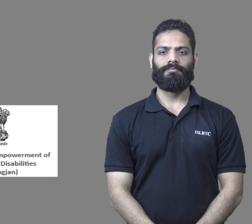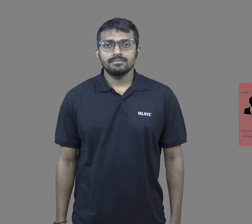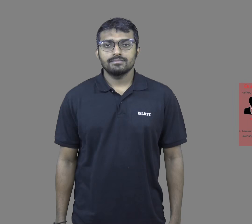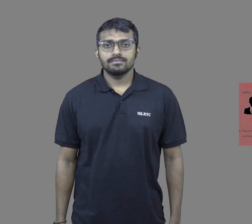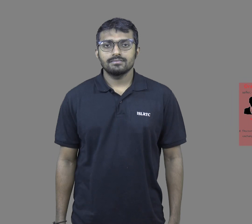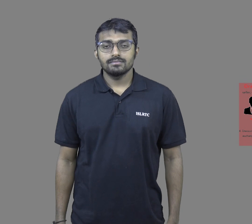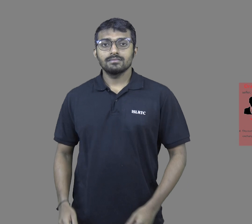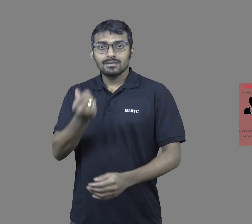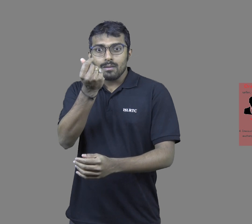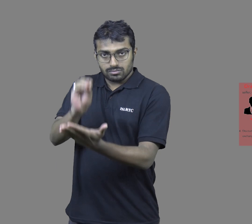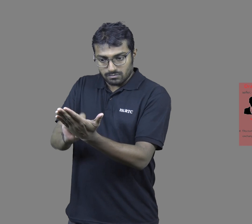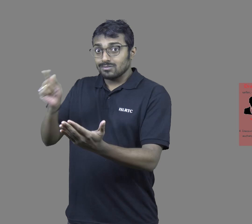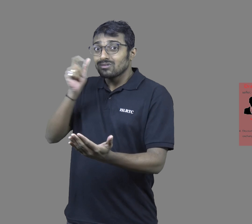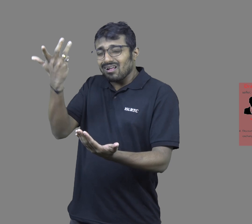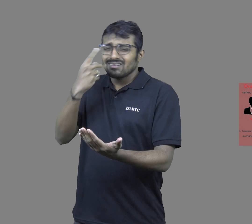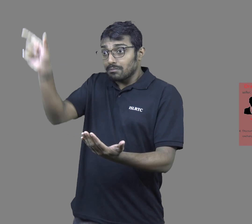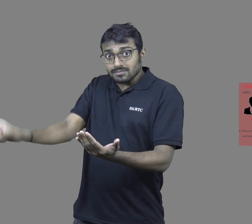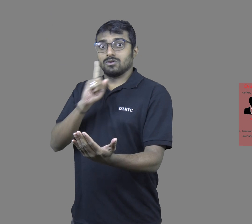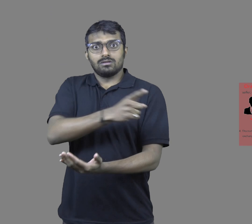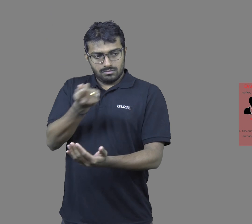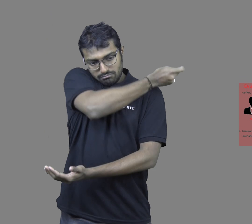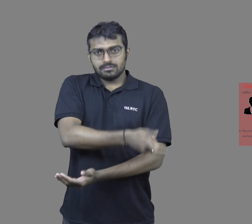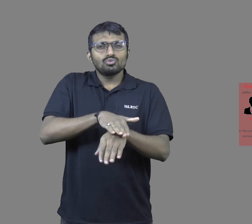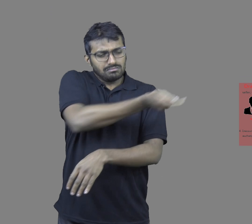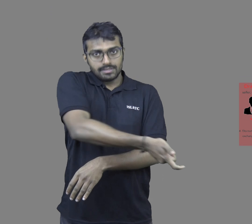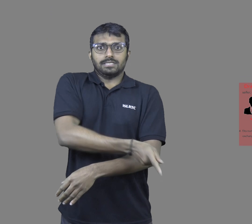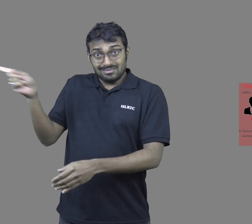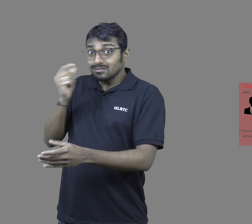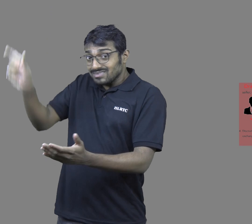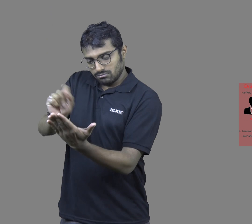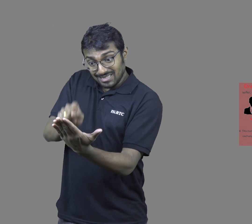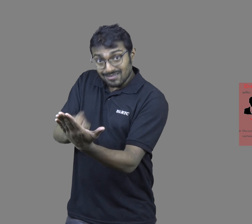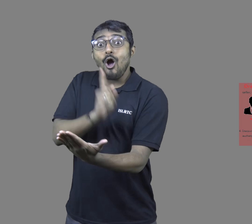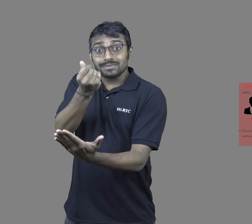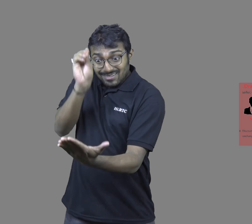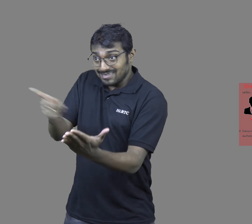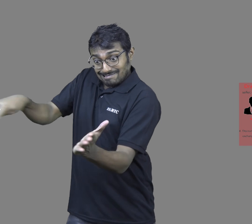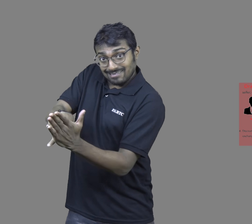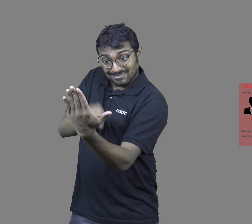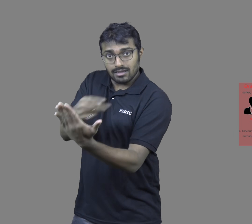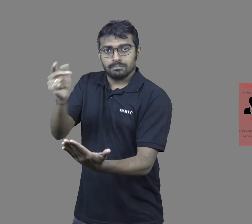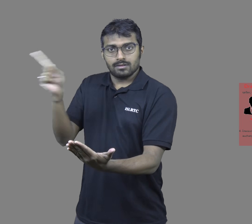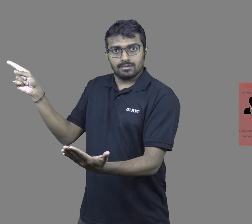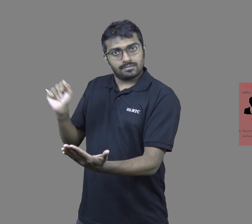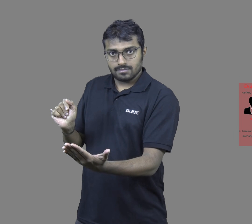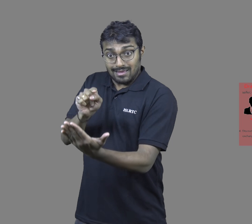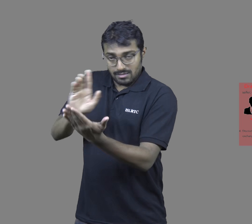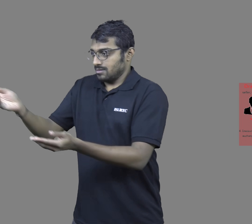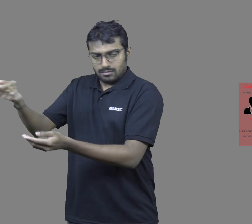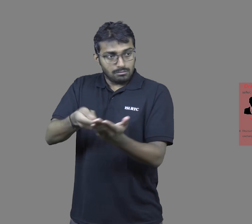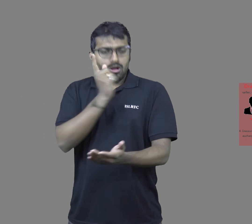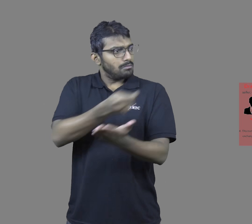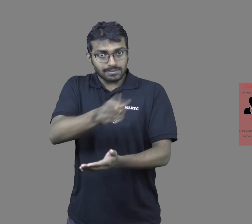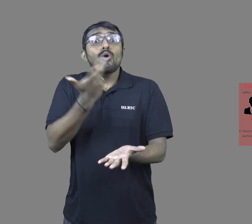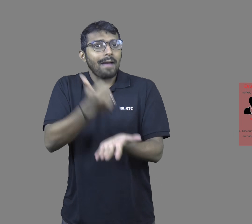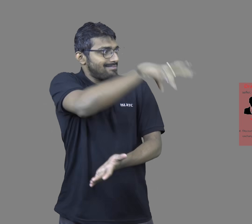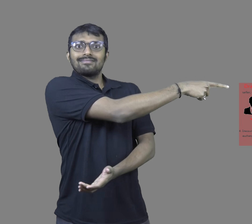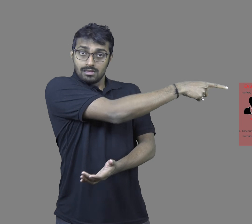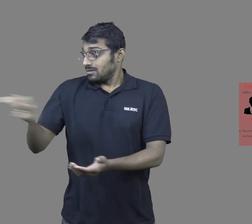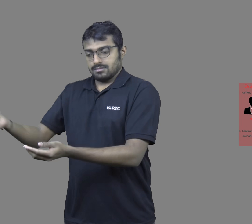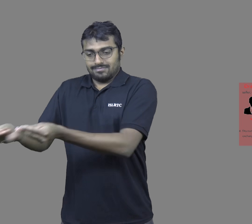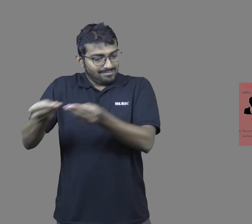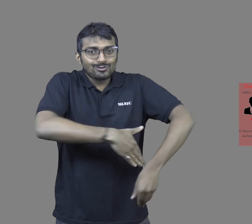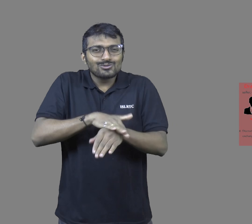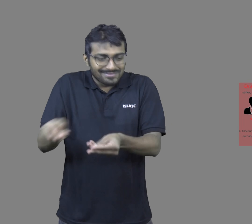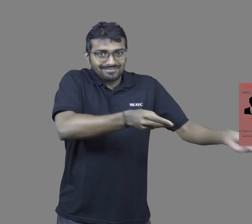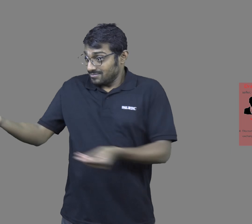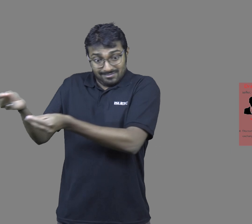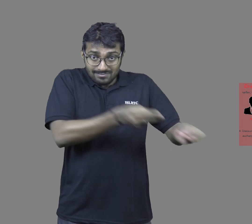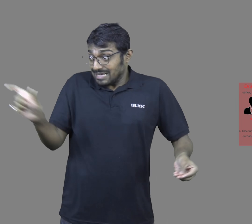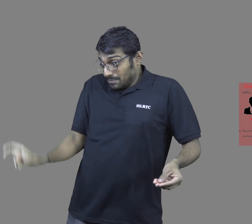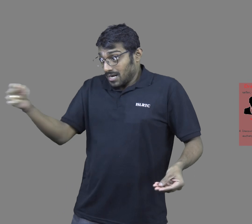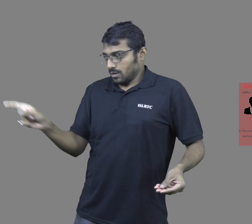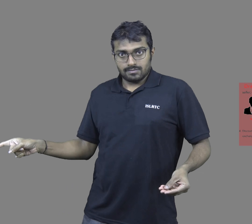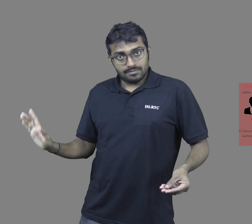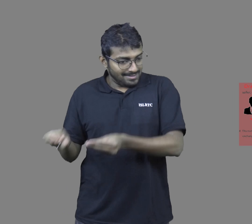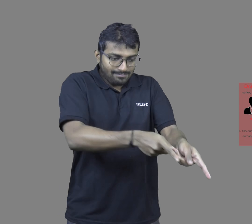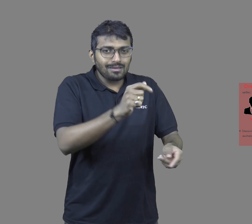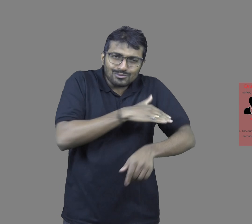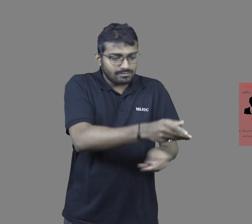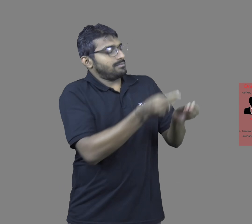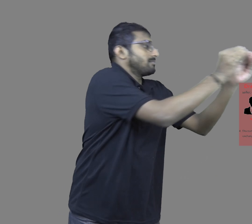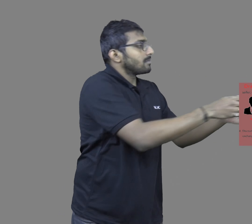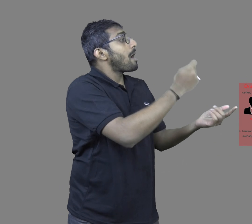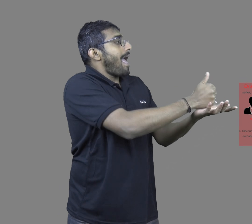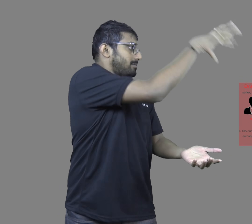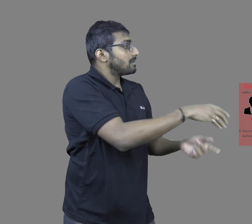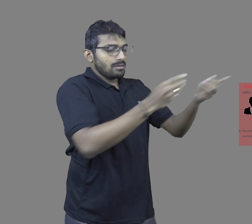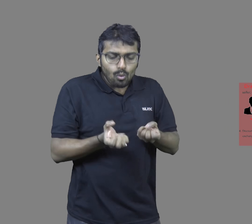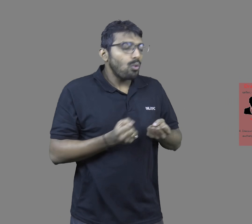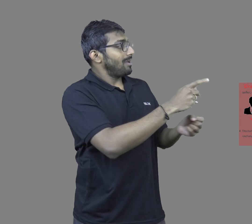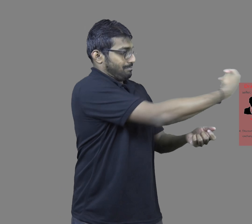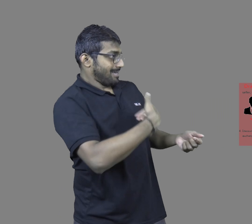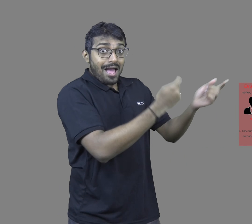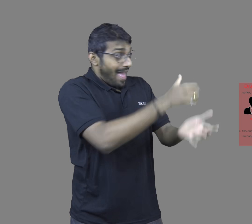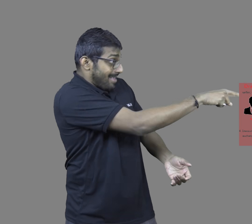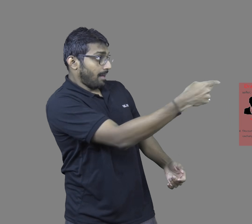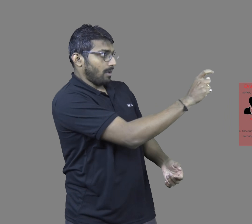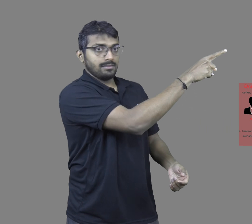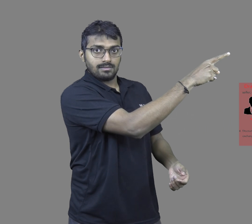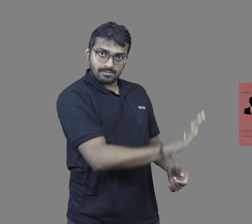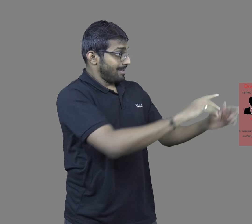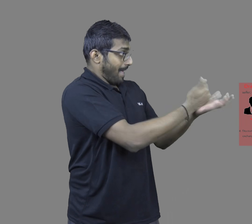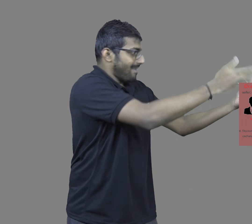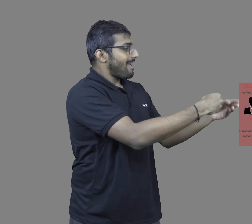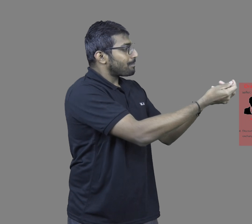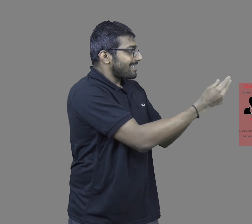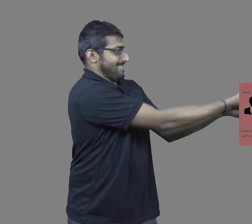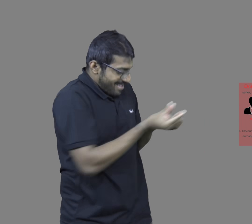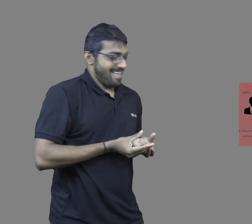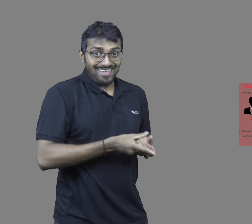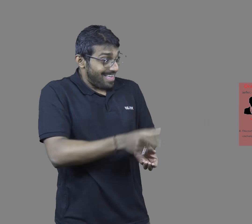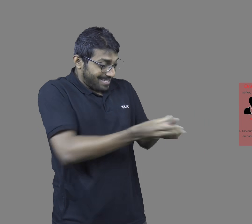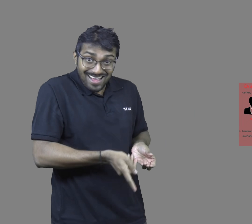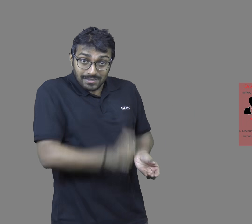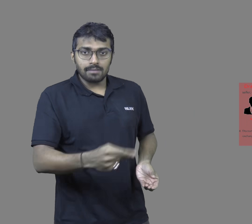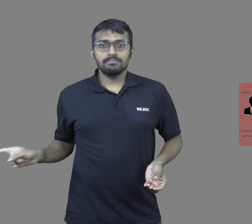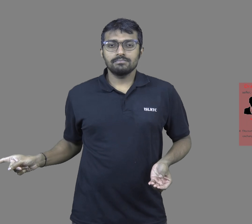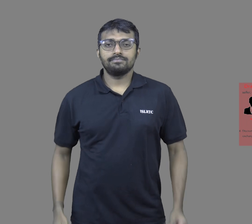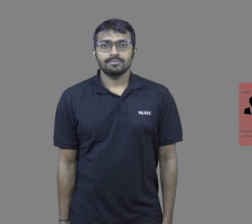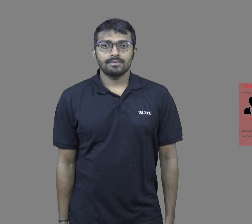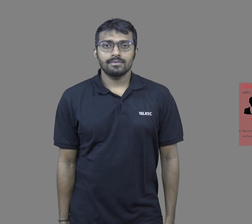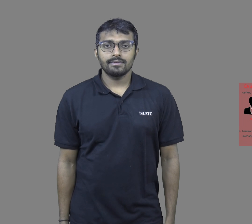Draft Drawer Drawee Payee